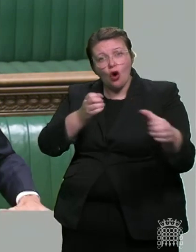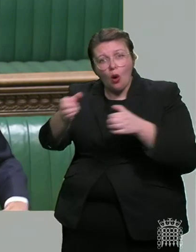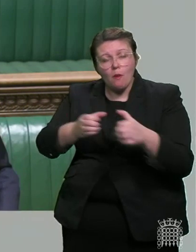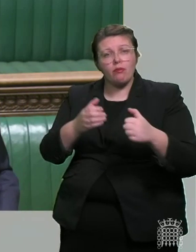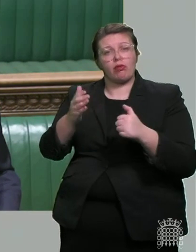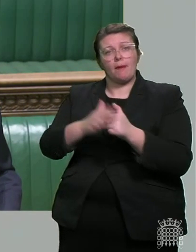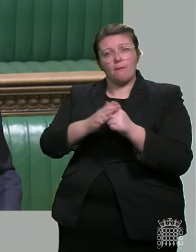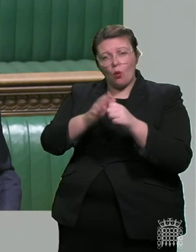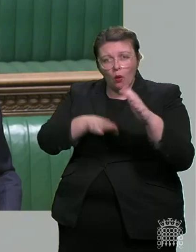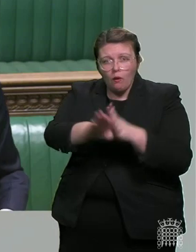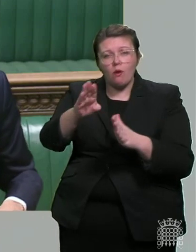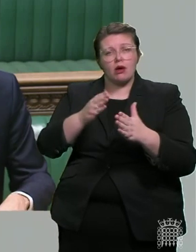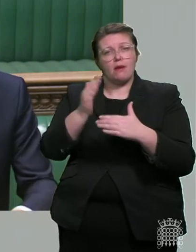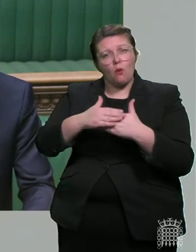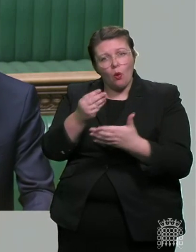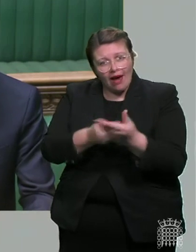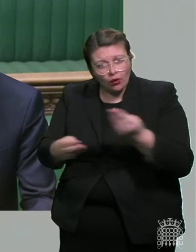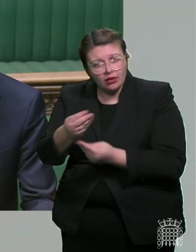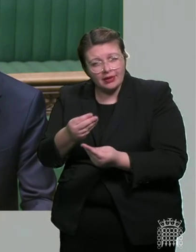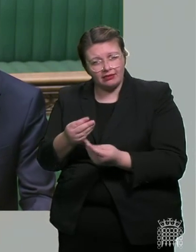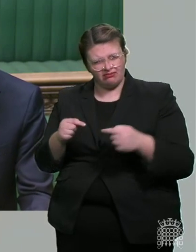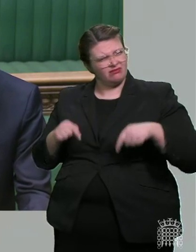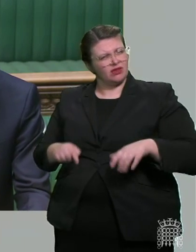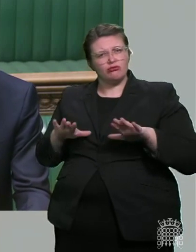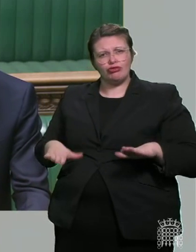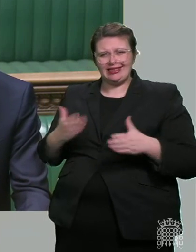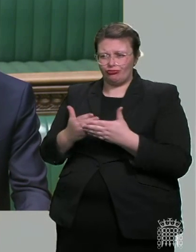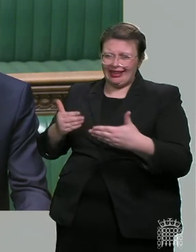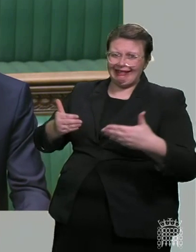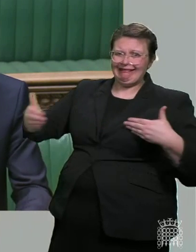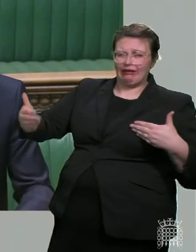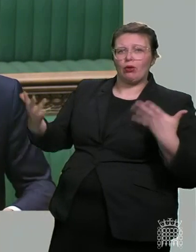For decades we have lagged behind our international peers.